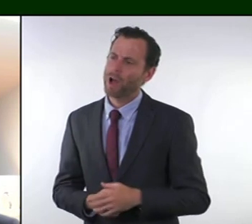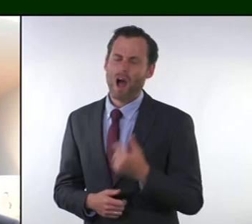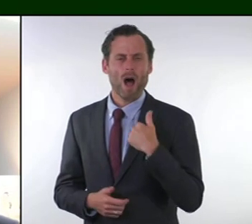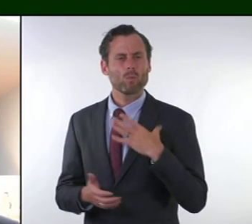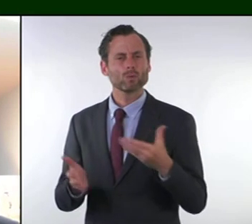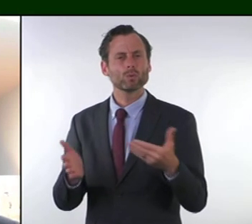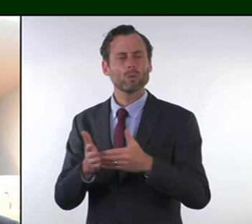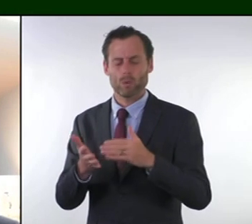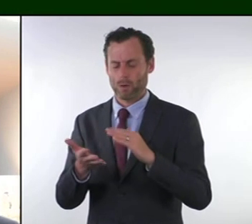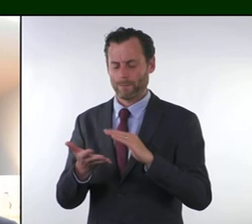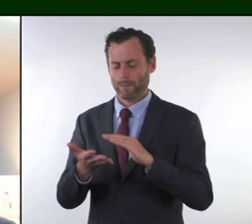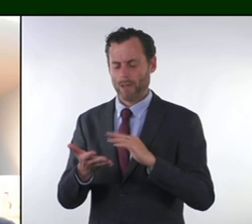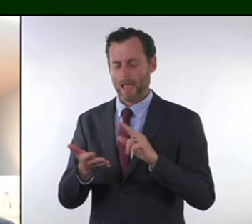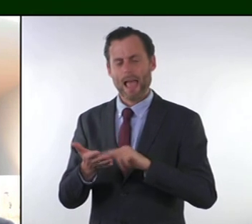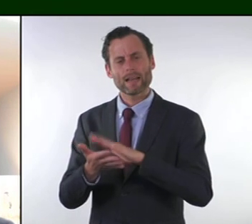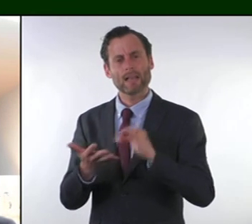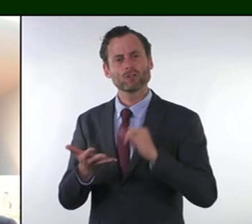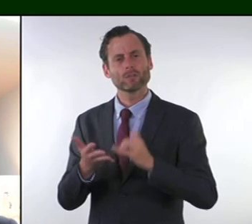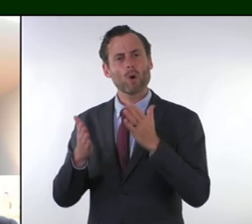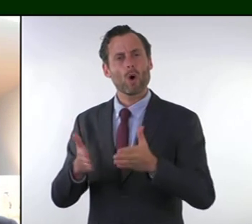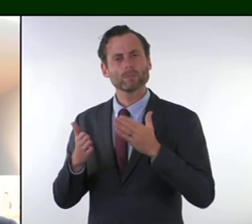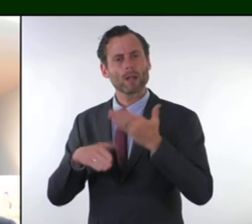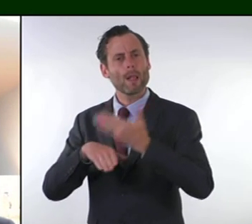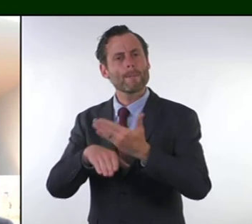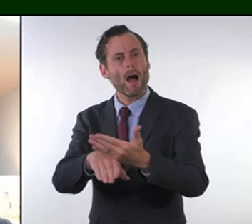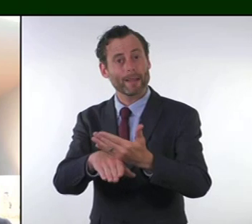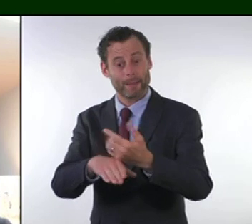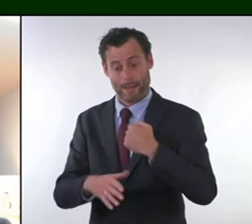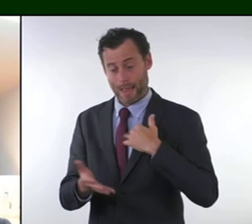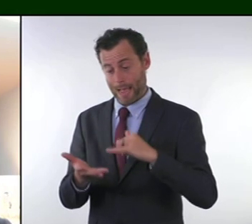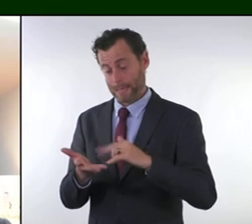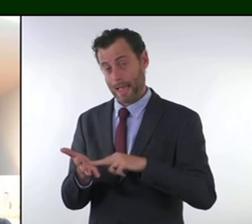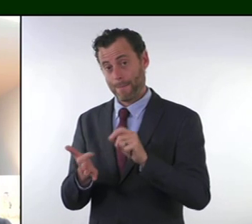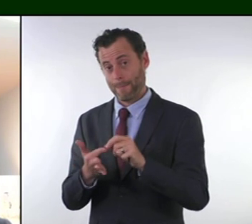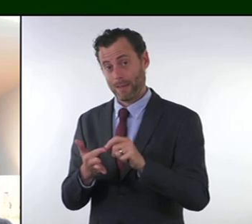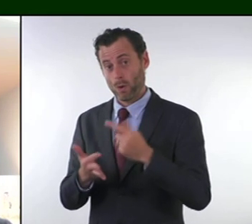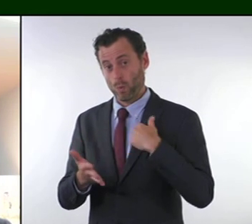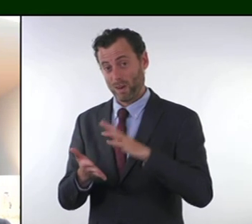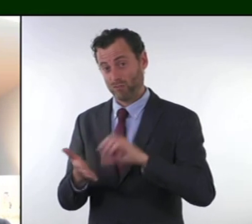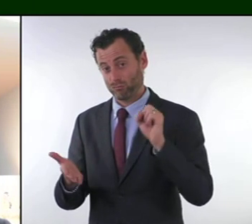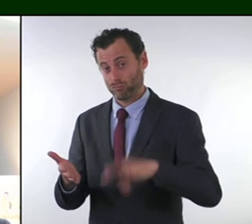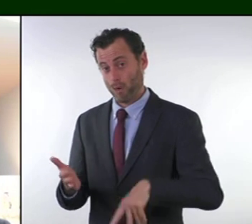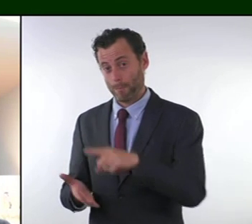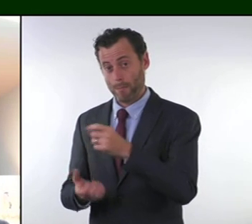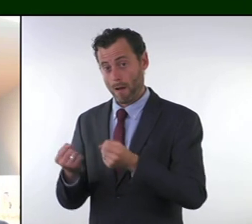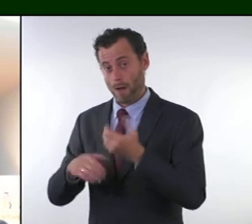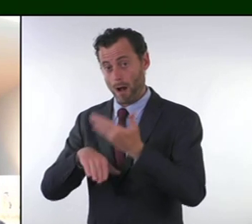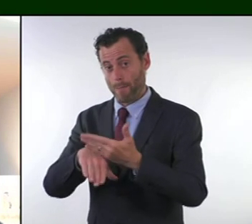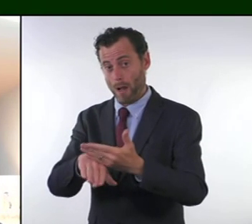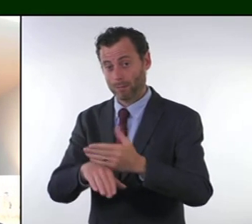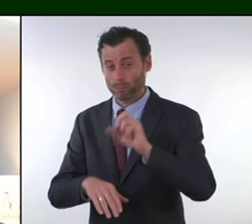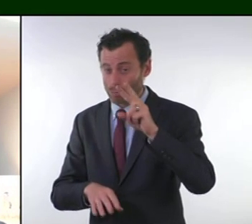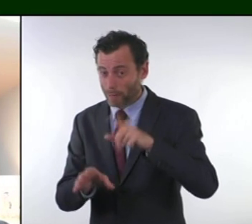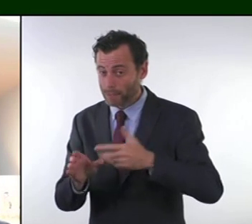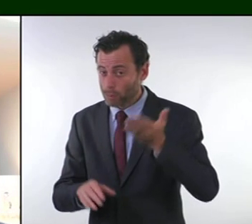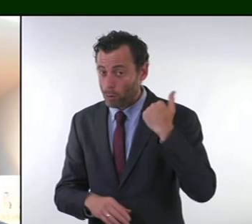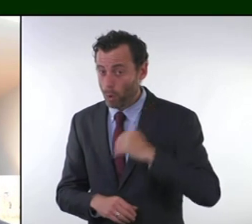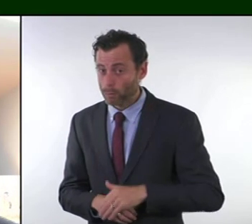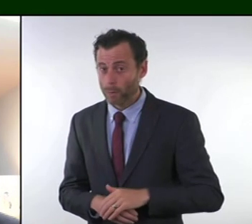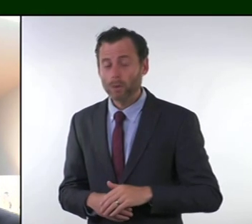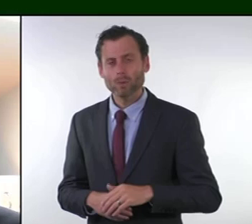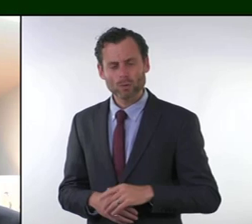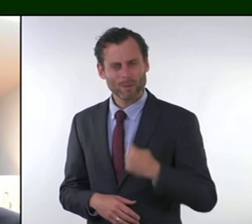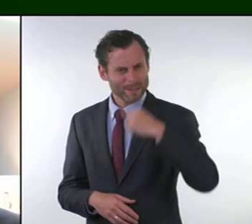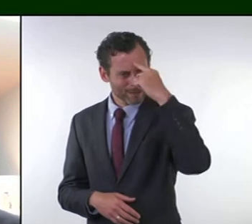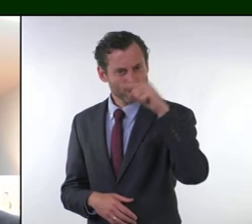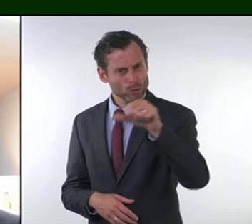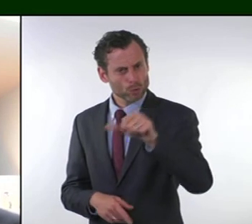The Scottish National party Government abolished them in Scotland 12 years ago, and I urge the Tory Government to do the same, so that NHS workers and patients will not be penalised.